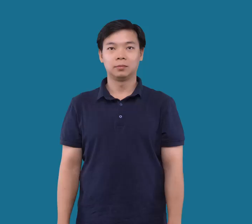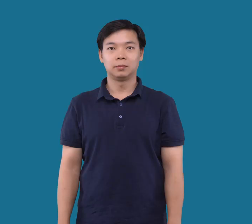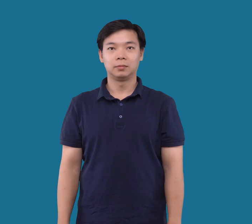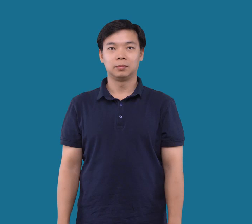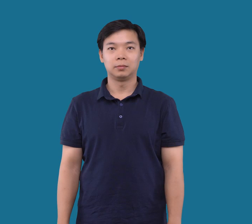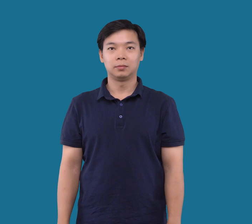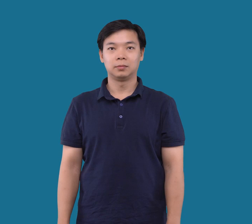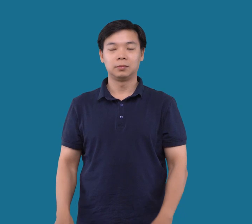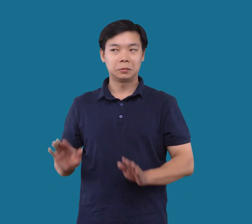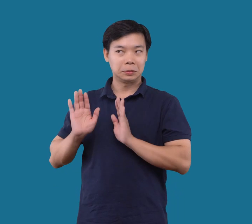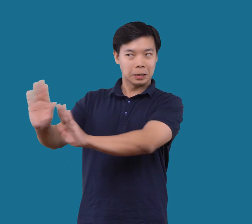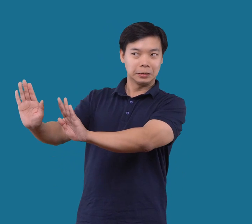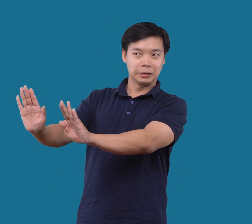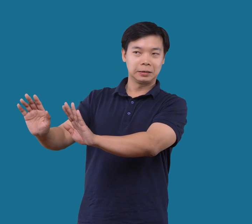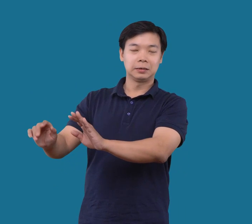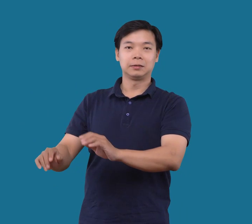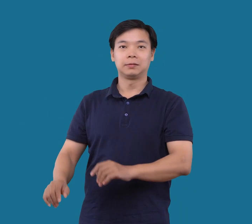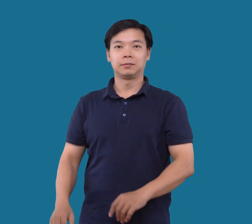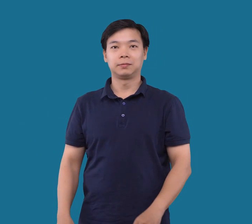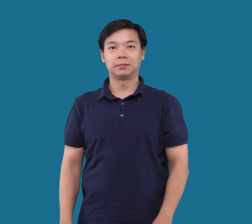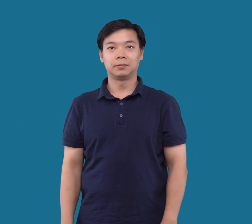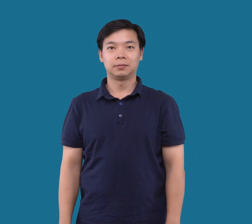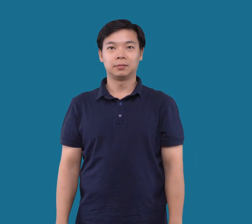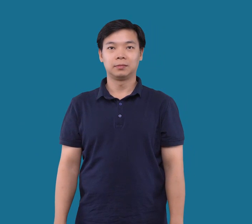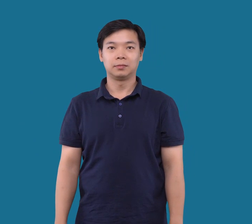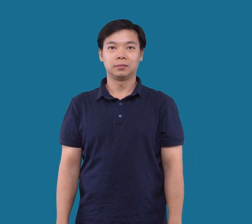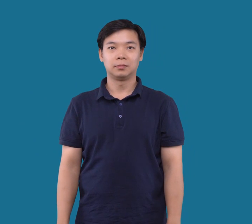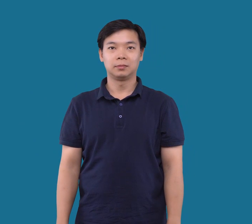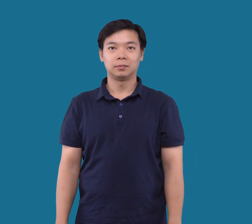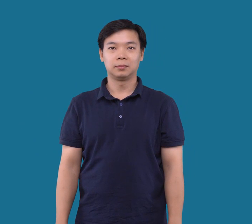đẩy